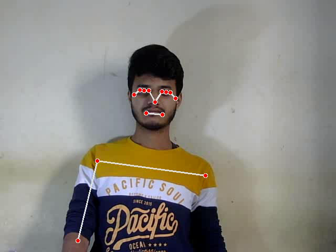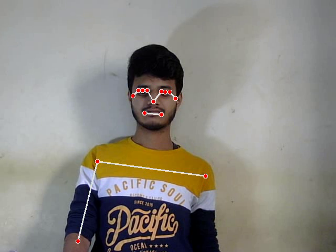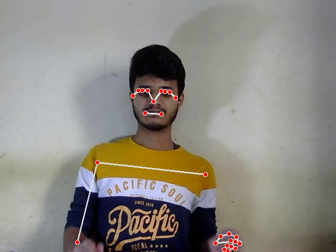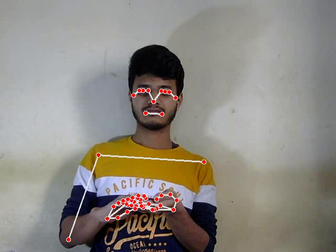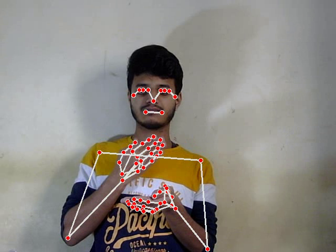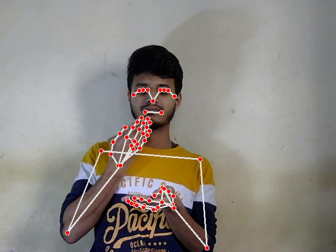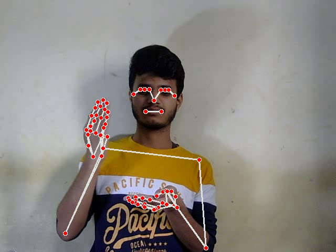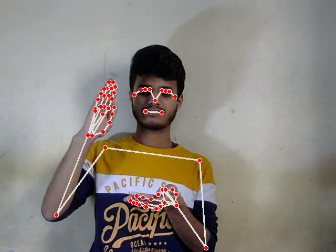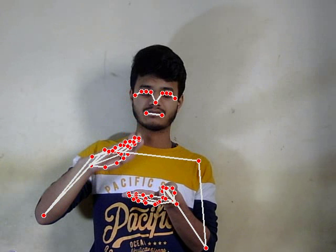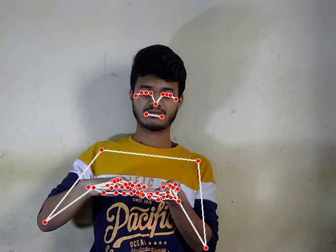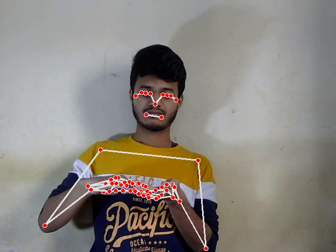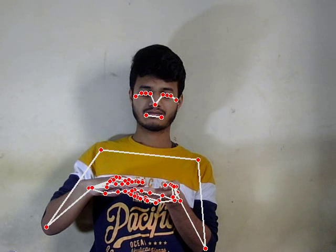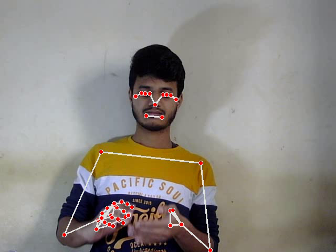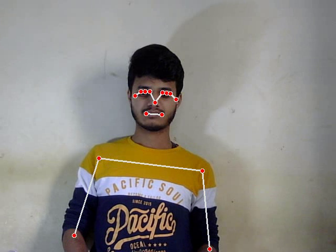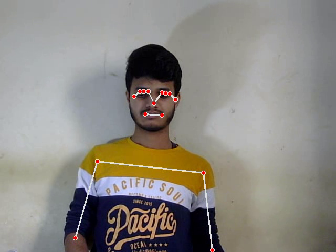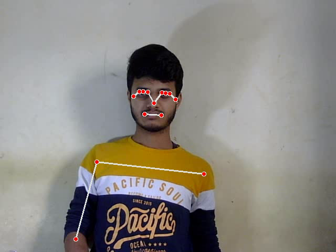bad